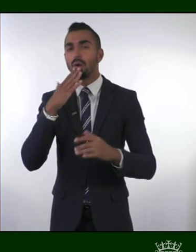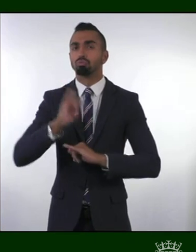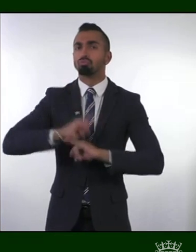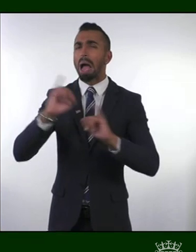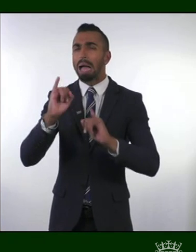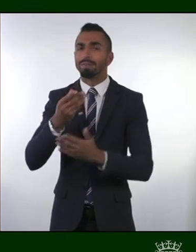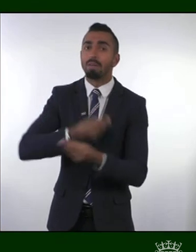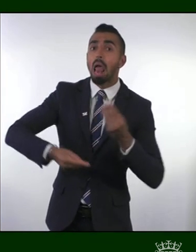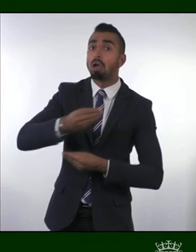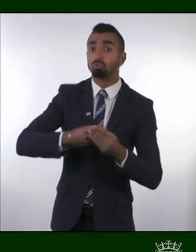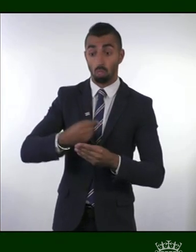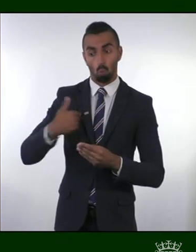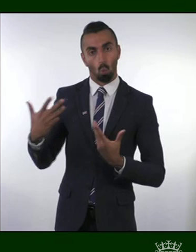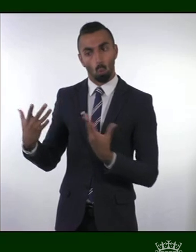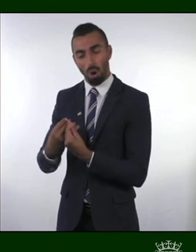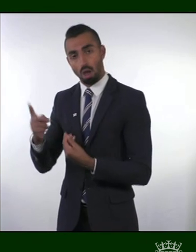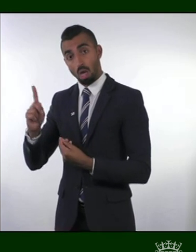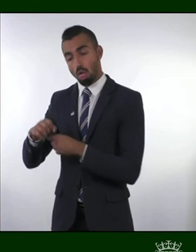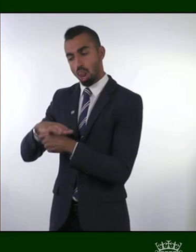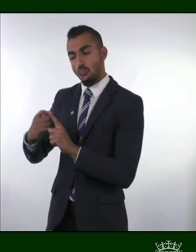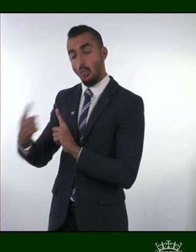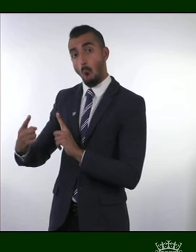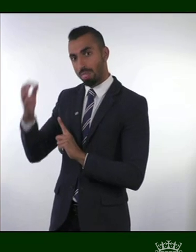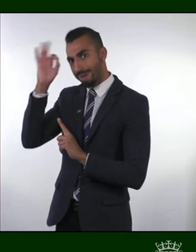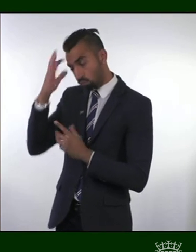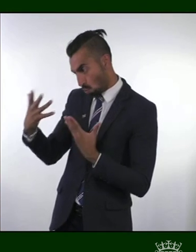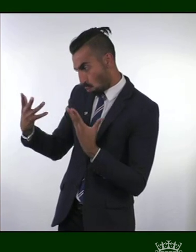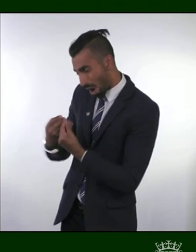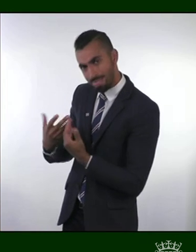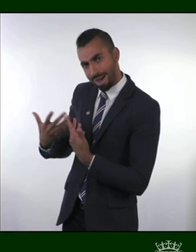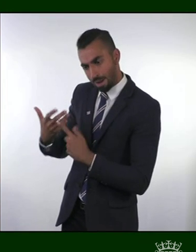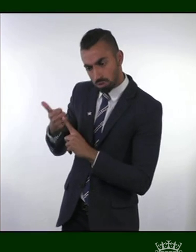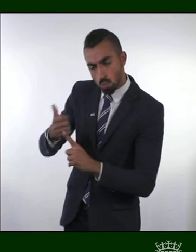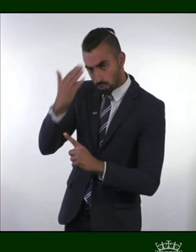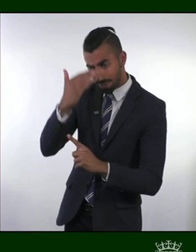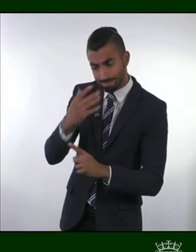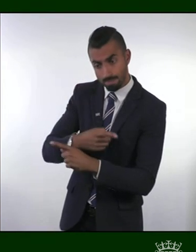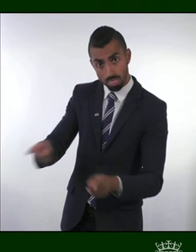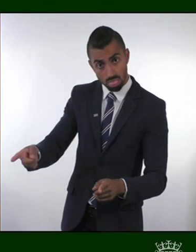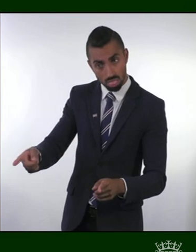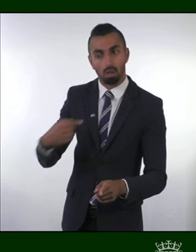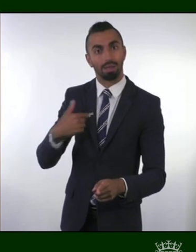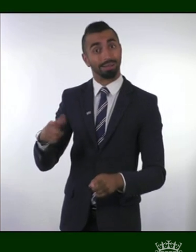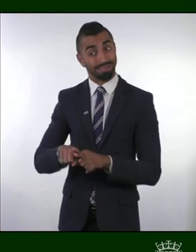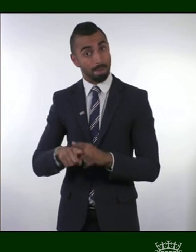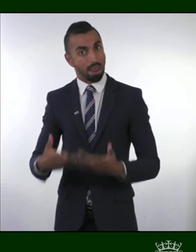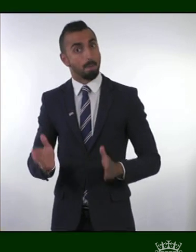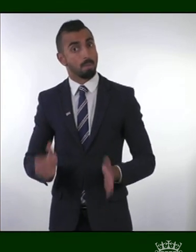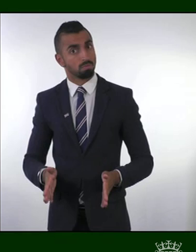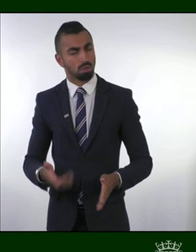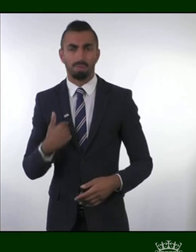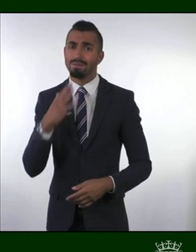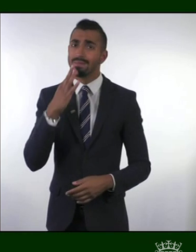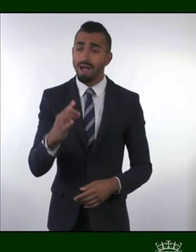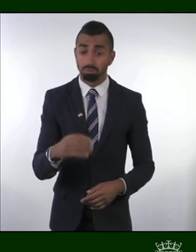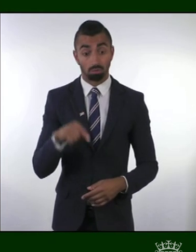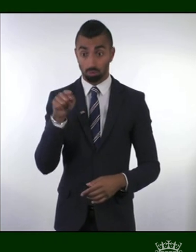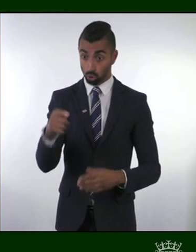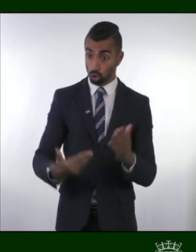We could do that again. Will he confirm whether this is a job or training guarantee for every young person, as we had last time?